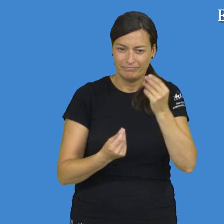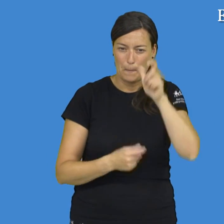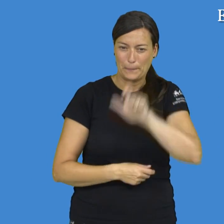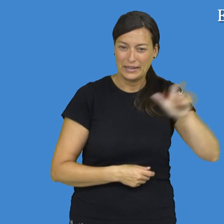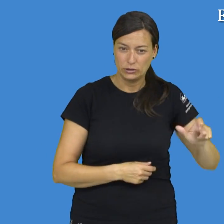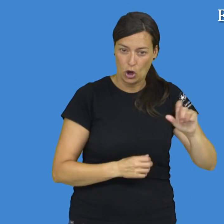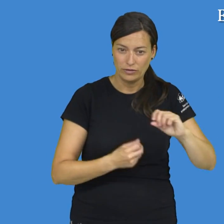persona